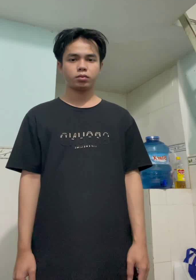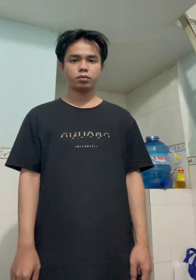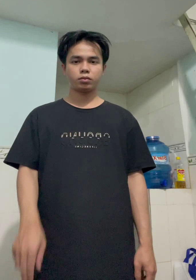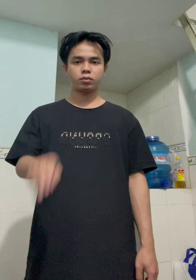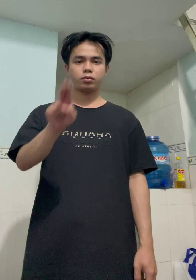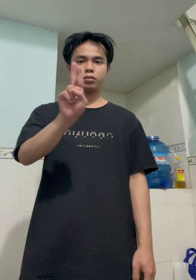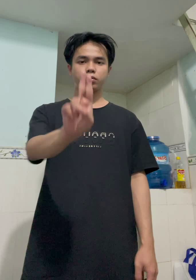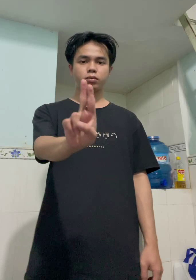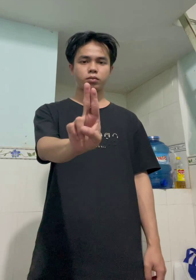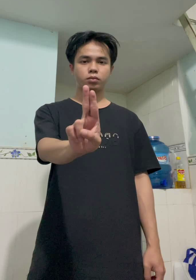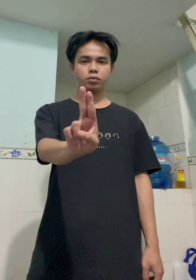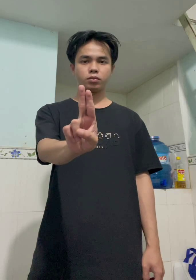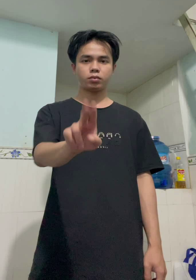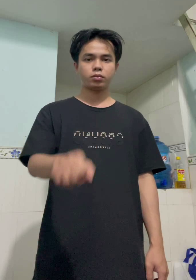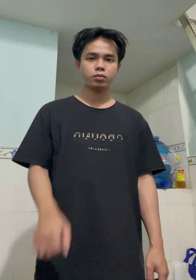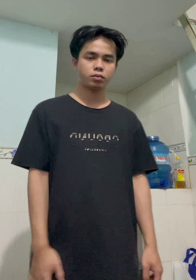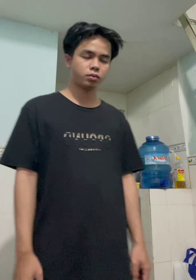u